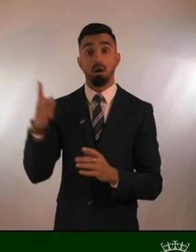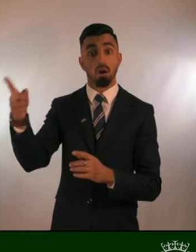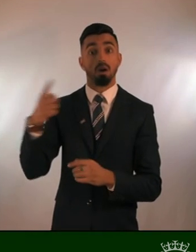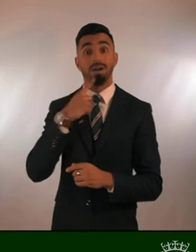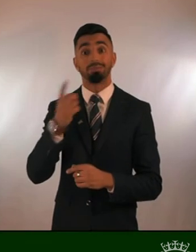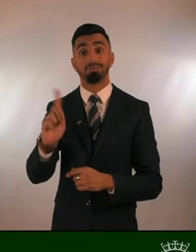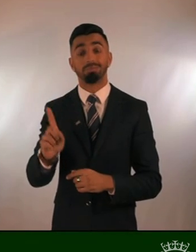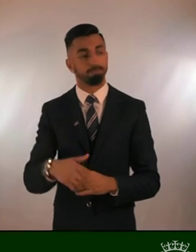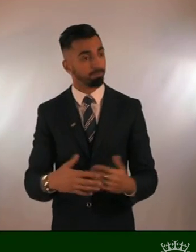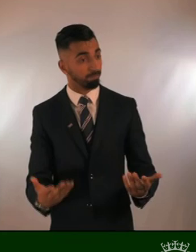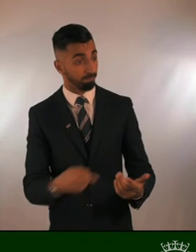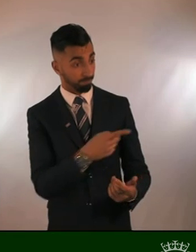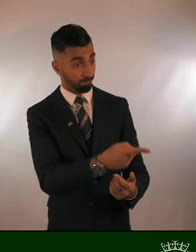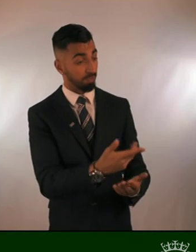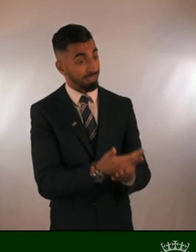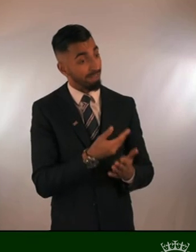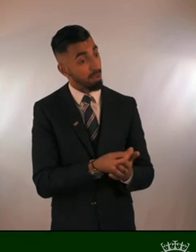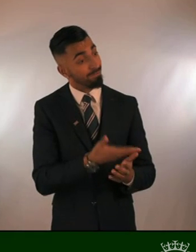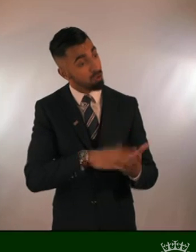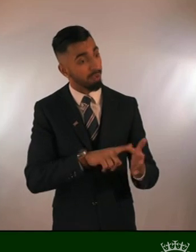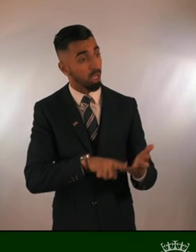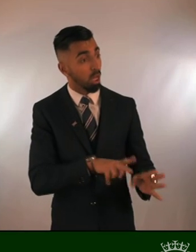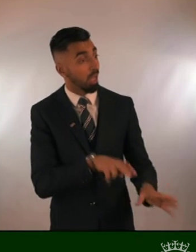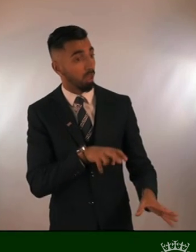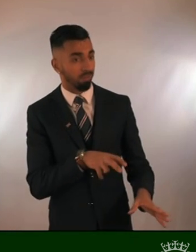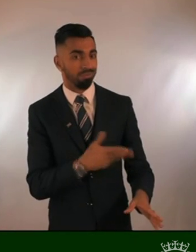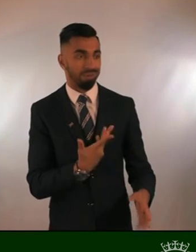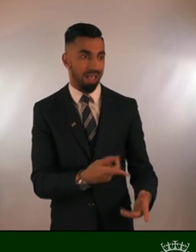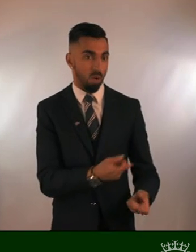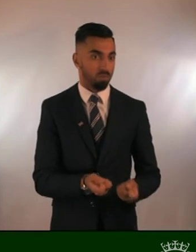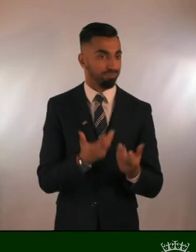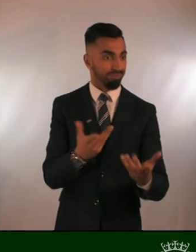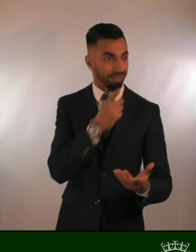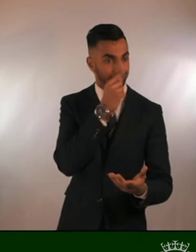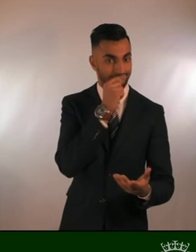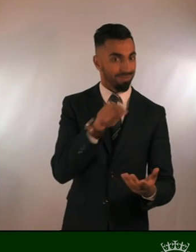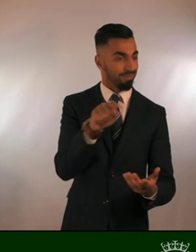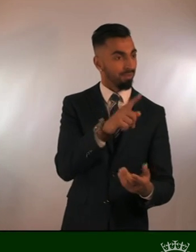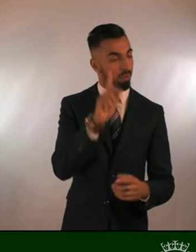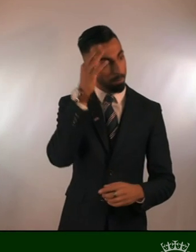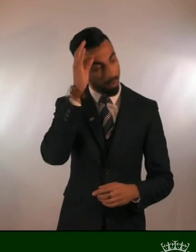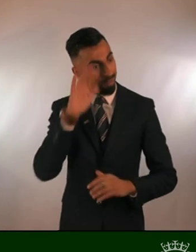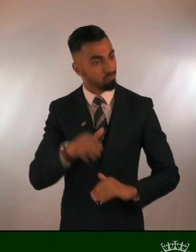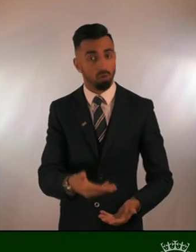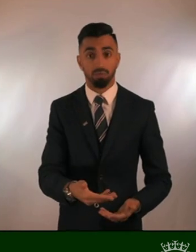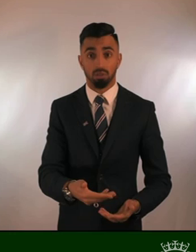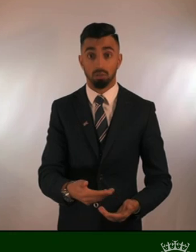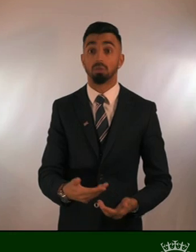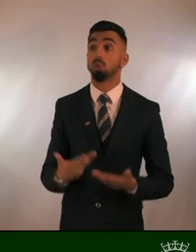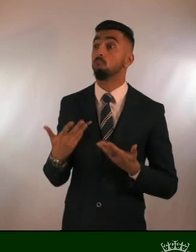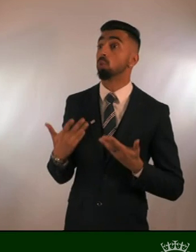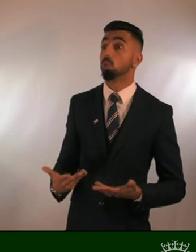Today, I am launching the next spending review, to conclude in July, setting out detailed spending plans for the Parliament.